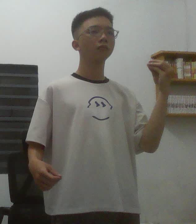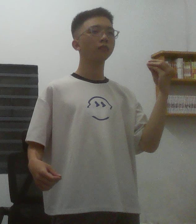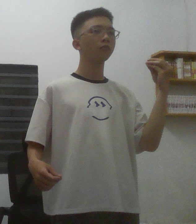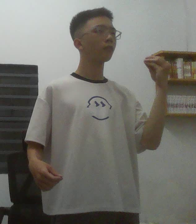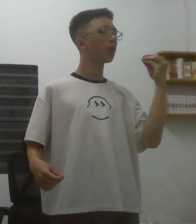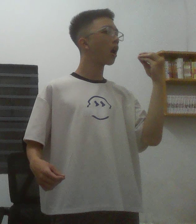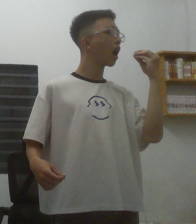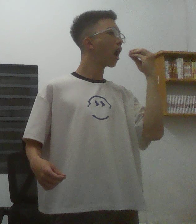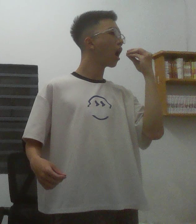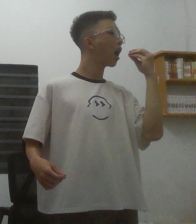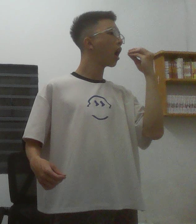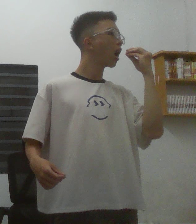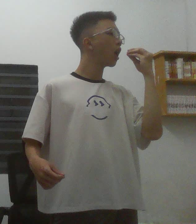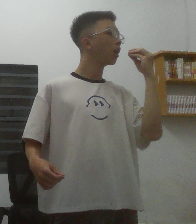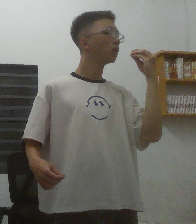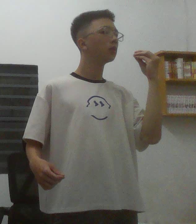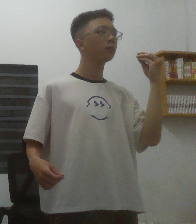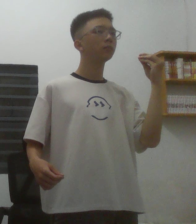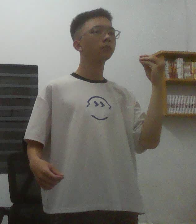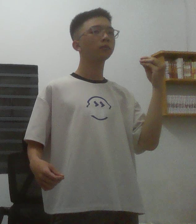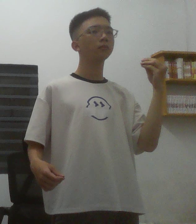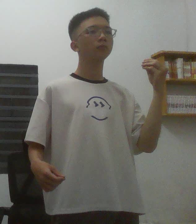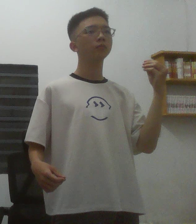an